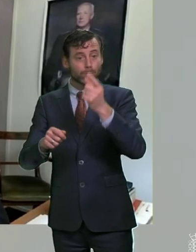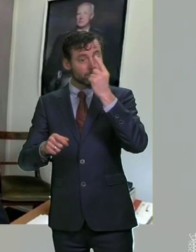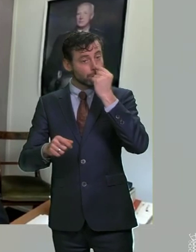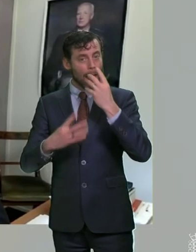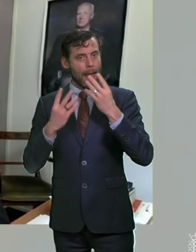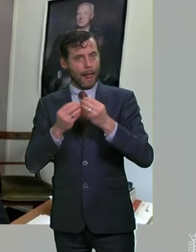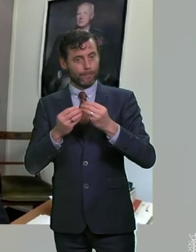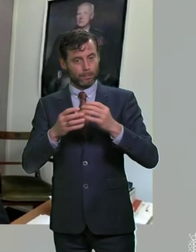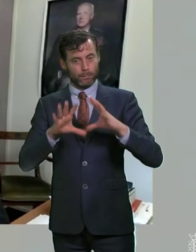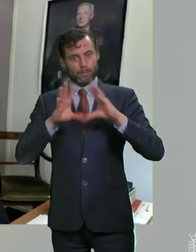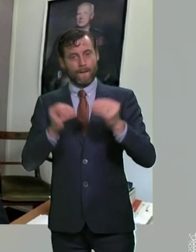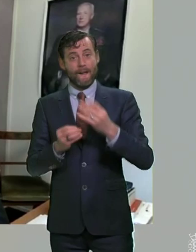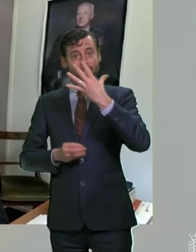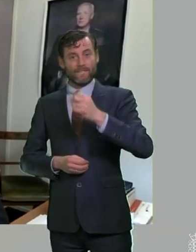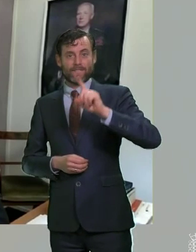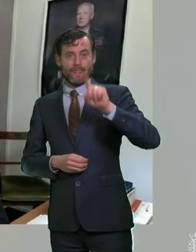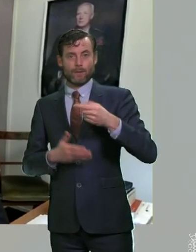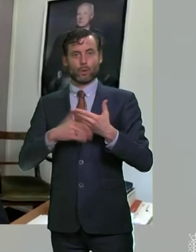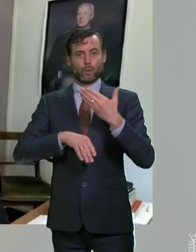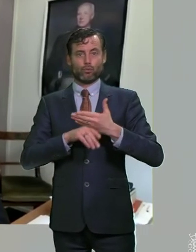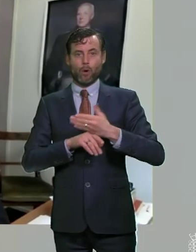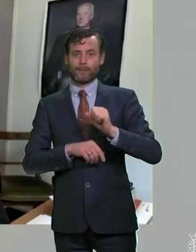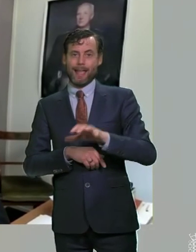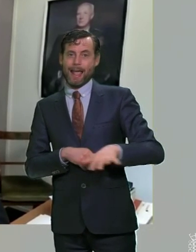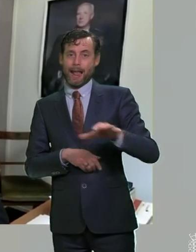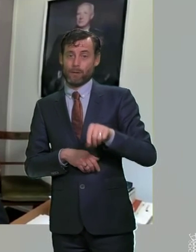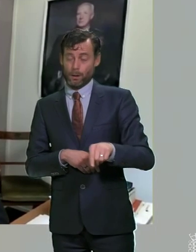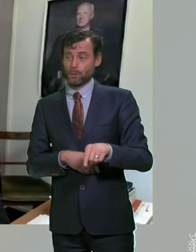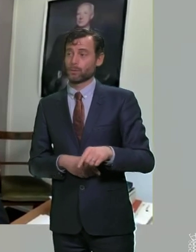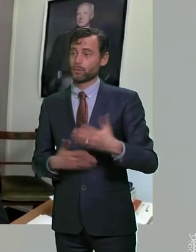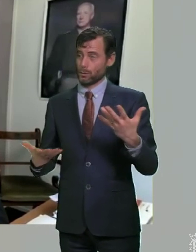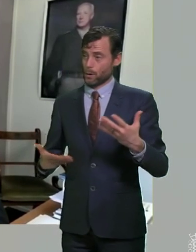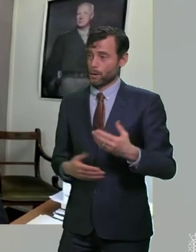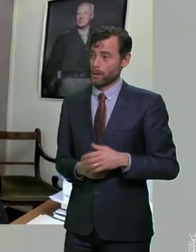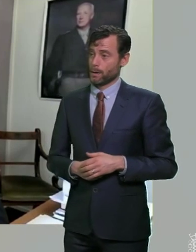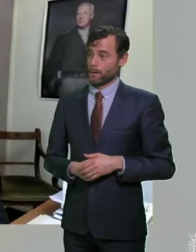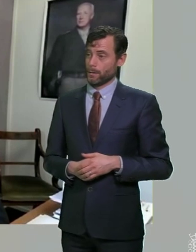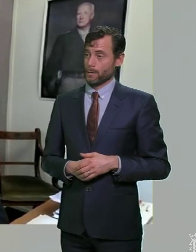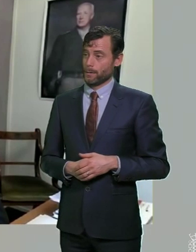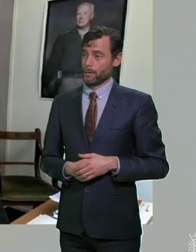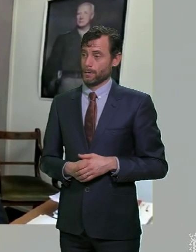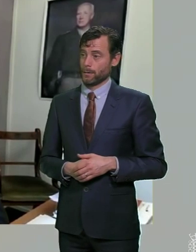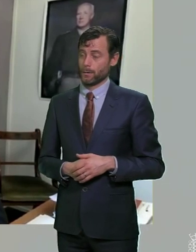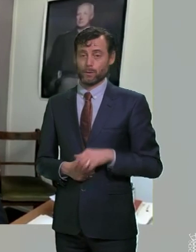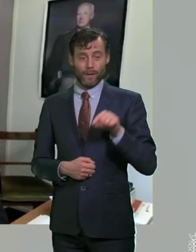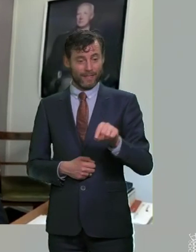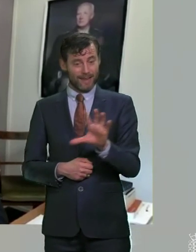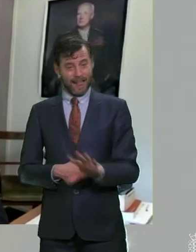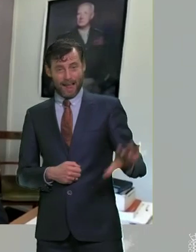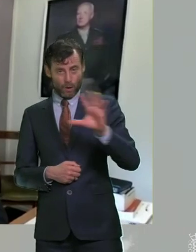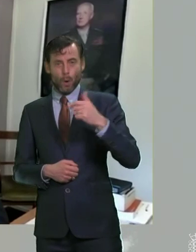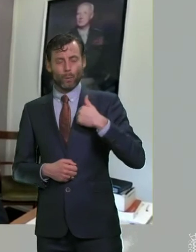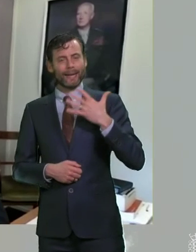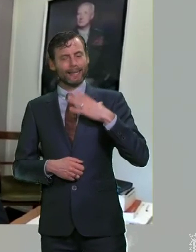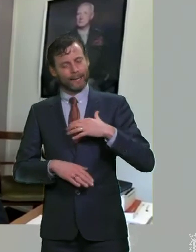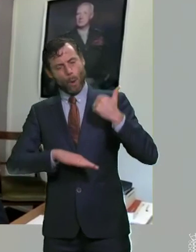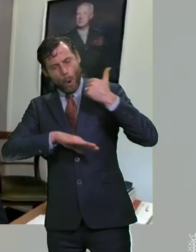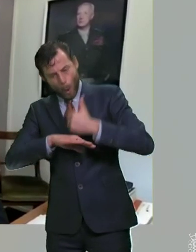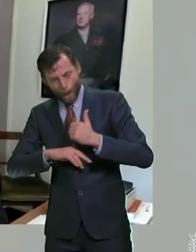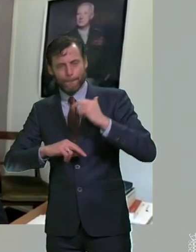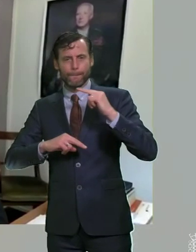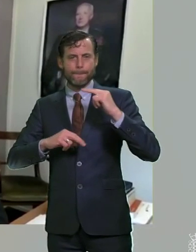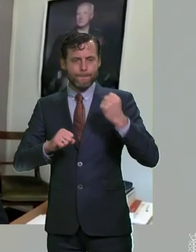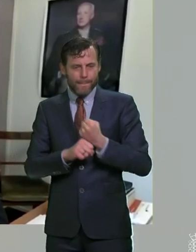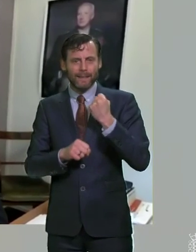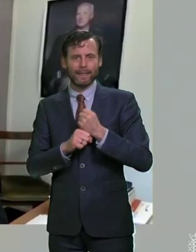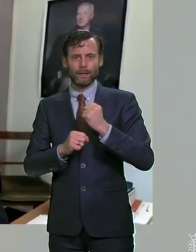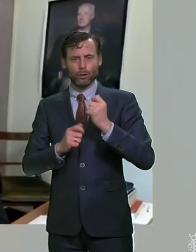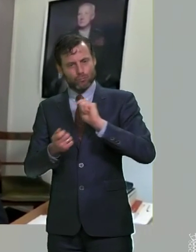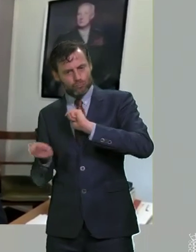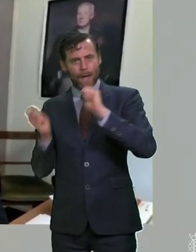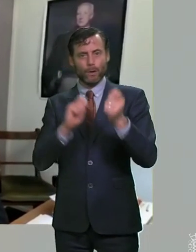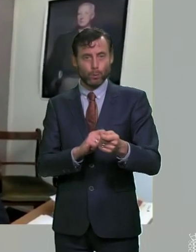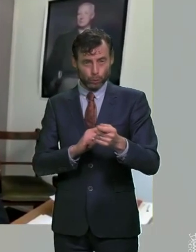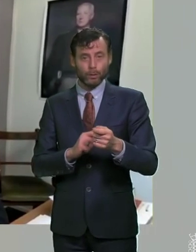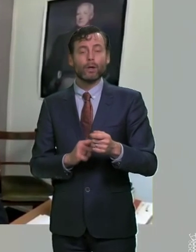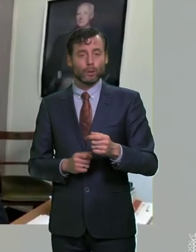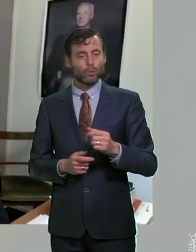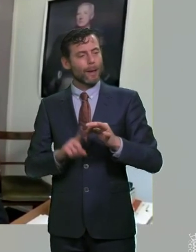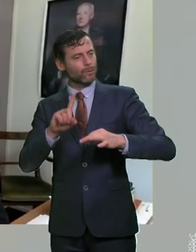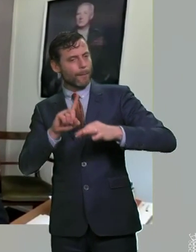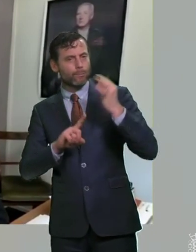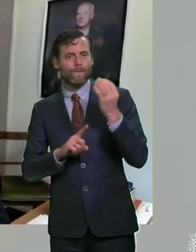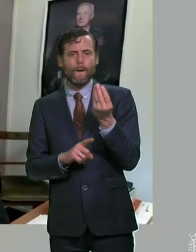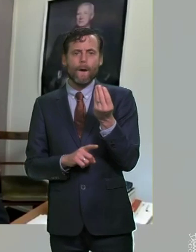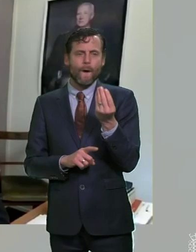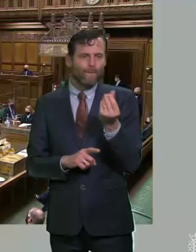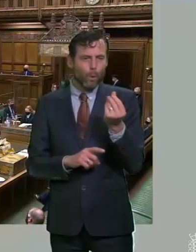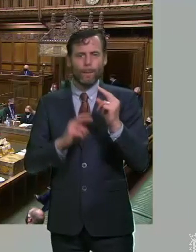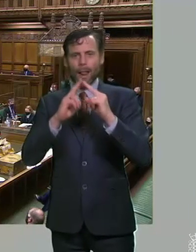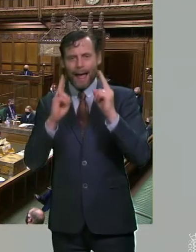Will the Prime Minister back our bid, and does he agree that, with house prices in the west of England sitting at nine times average earnings, we need a home building revolution to provide much more affordable housing for our young people as we build back better?